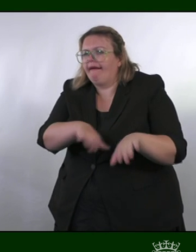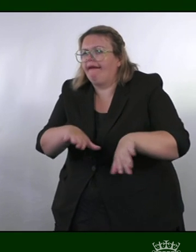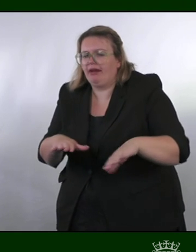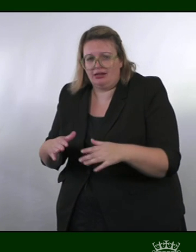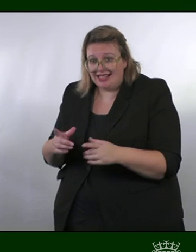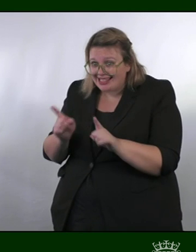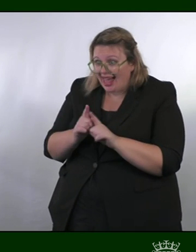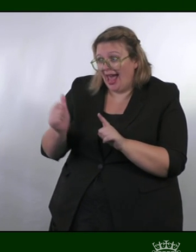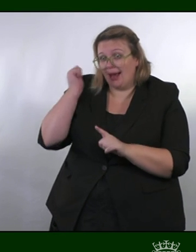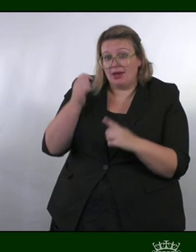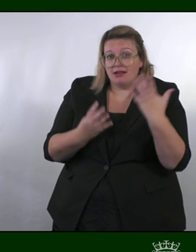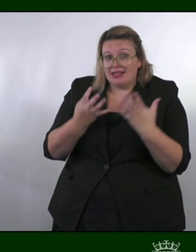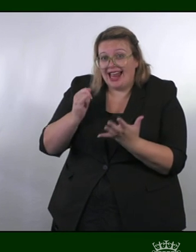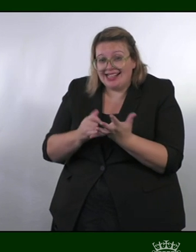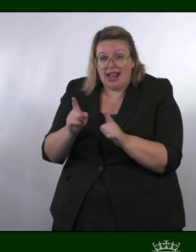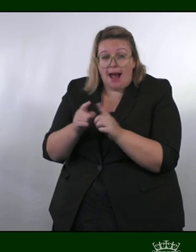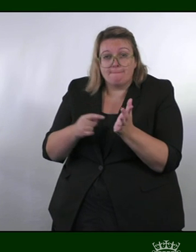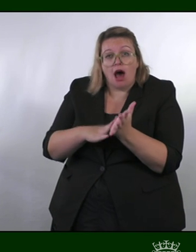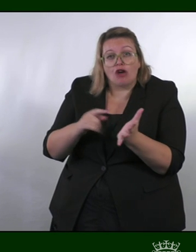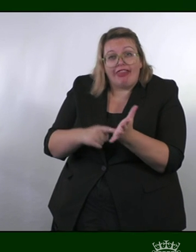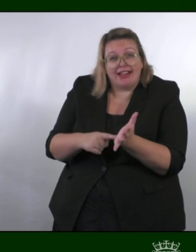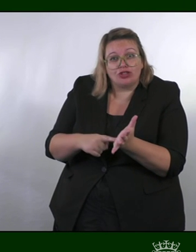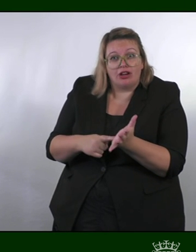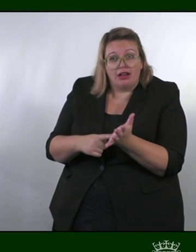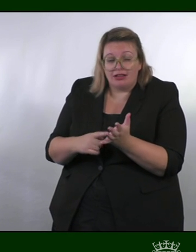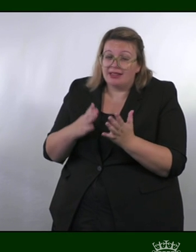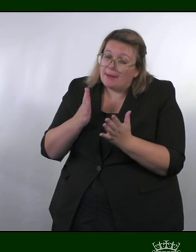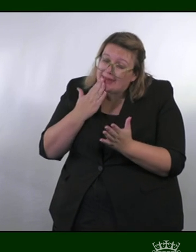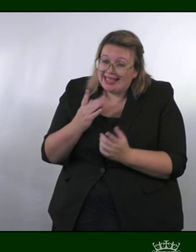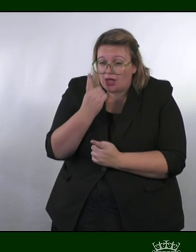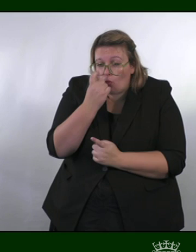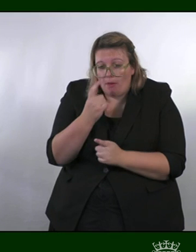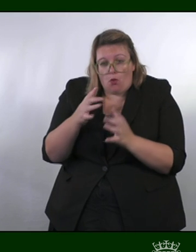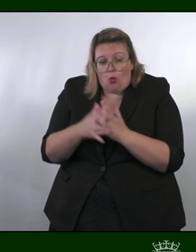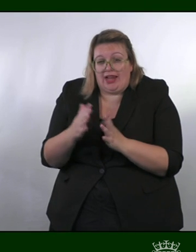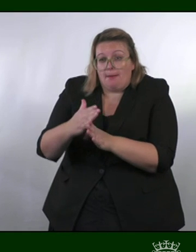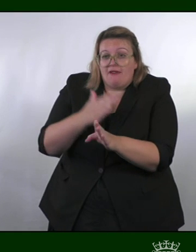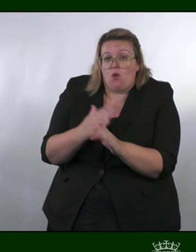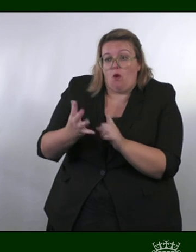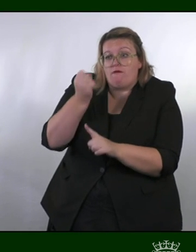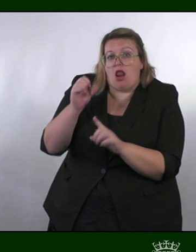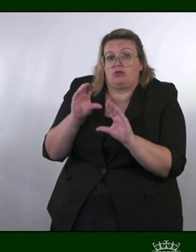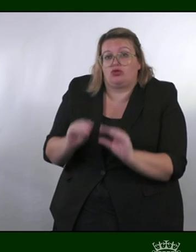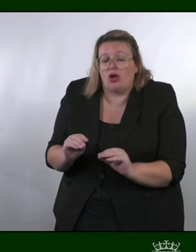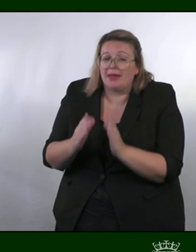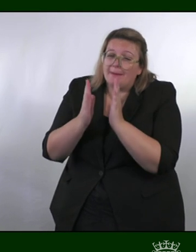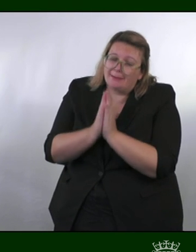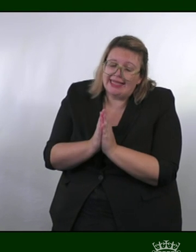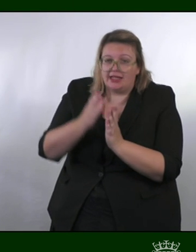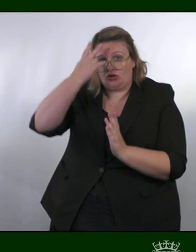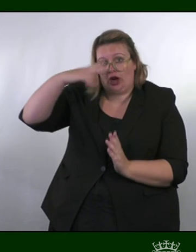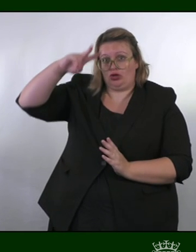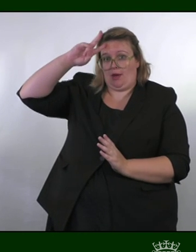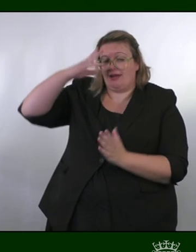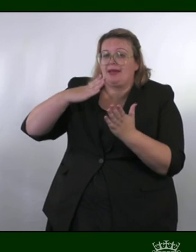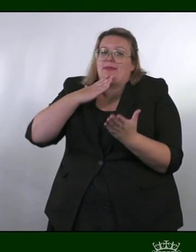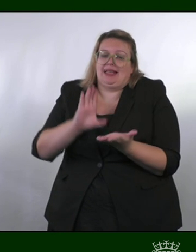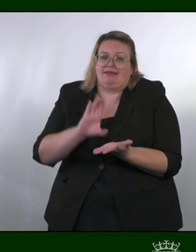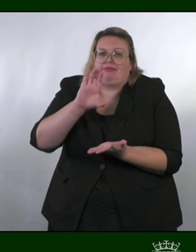Time is running out. With one week left, will the Prime Minister finally U-turn on his cuts to the furlough scheme and invest in our communities?